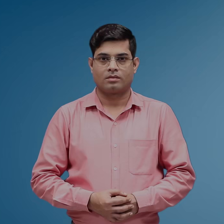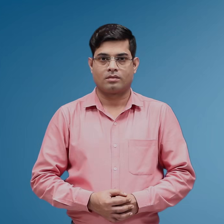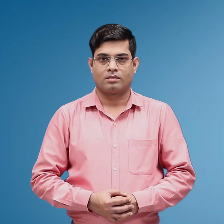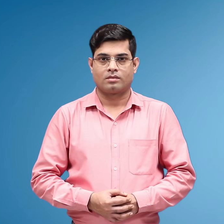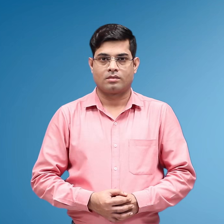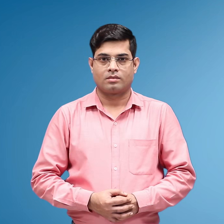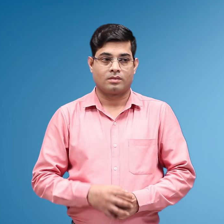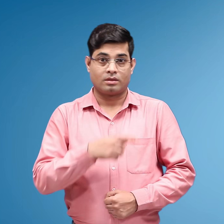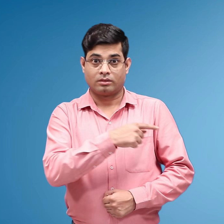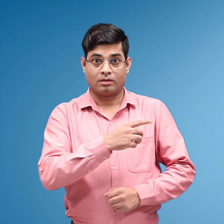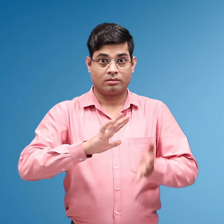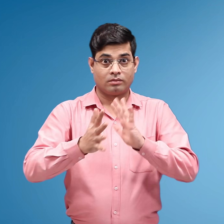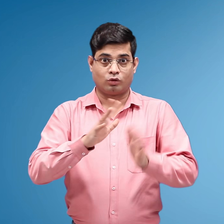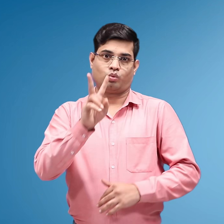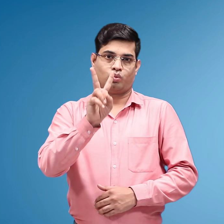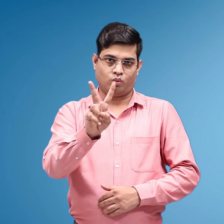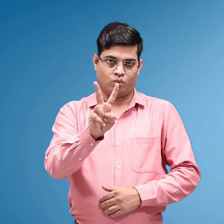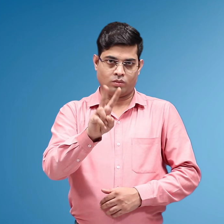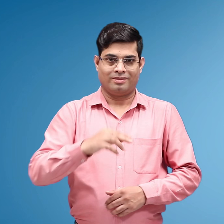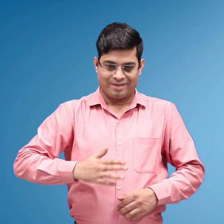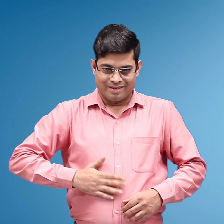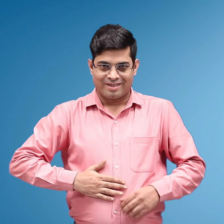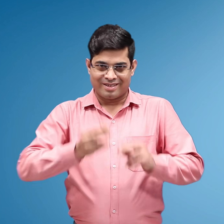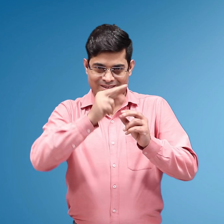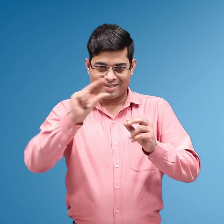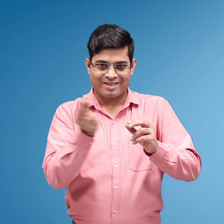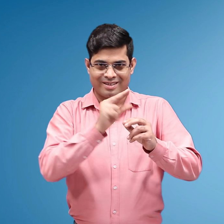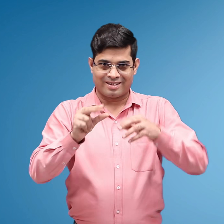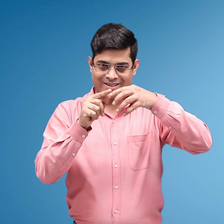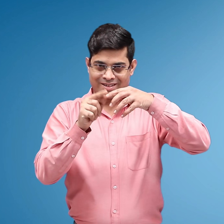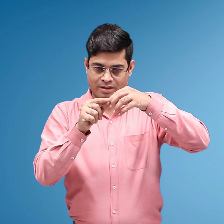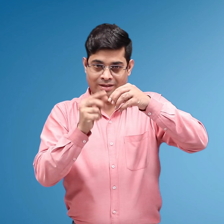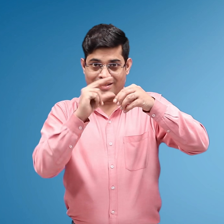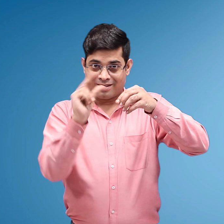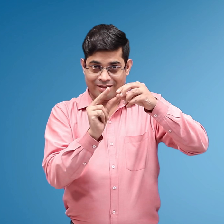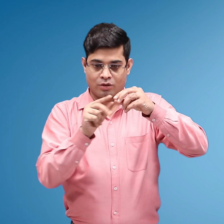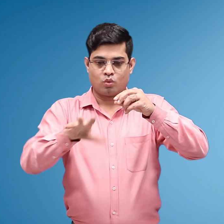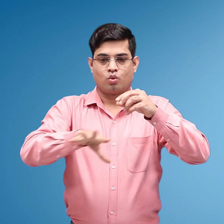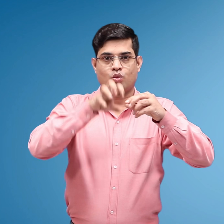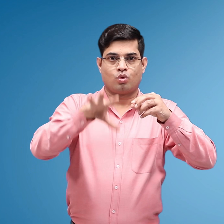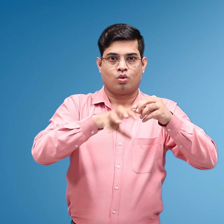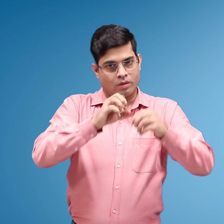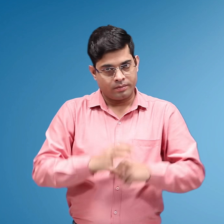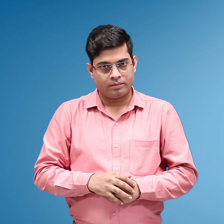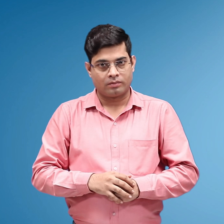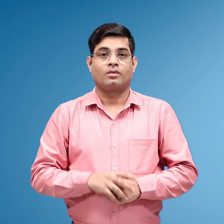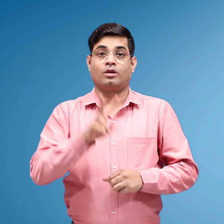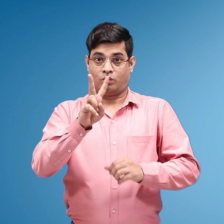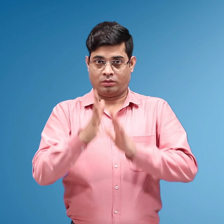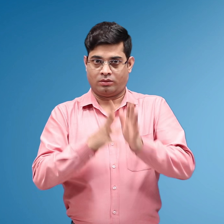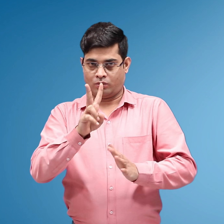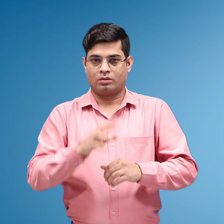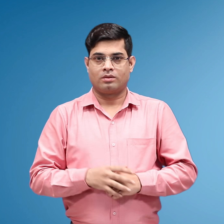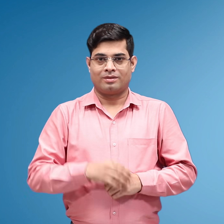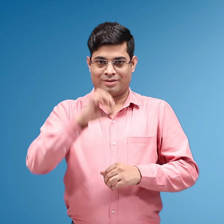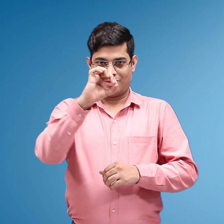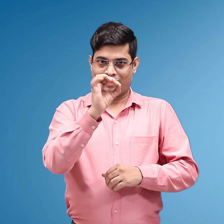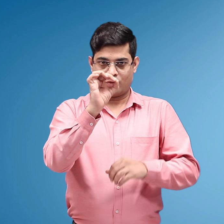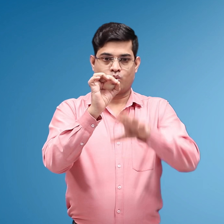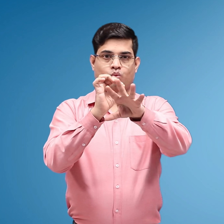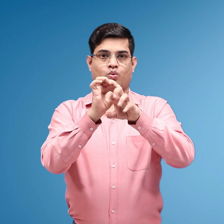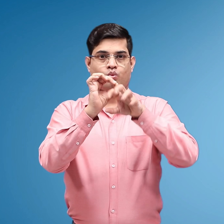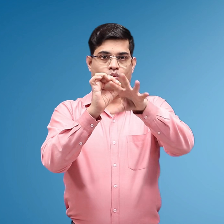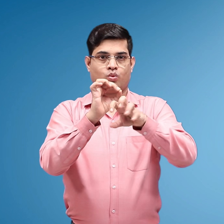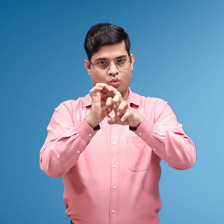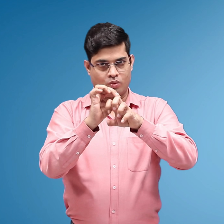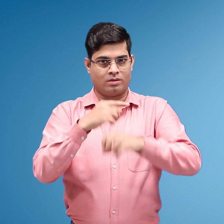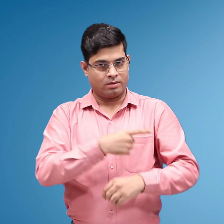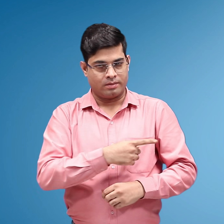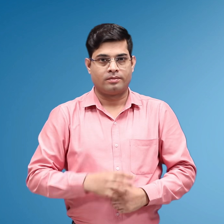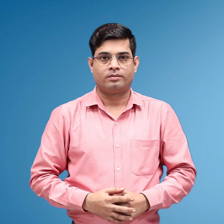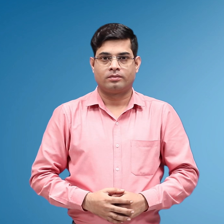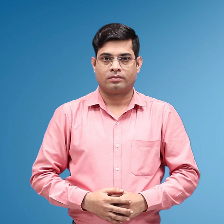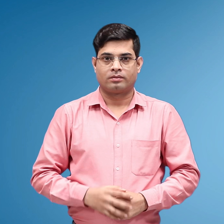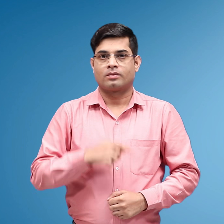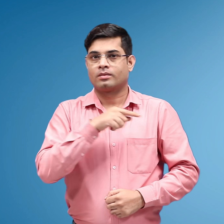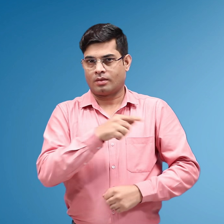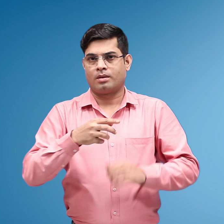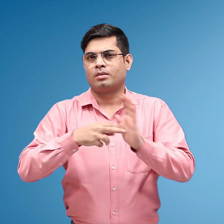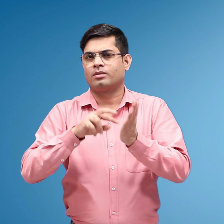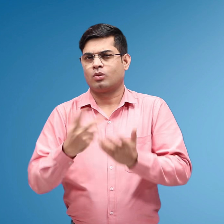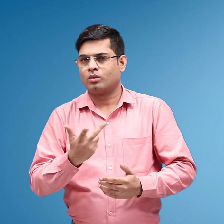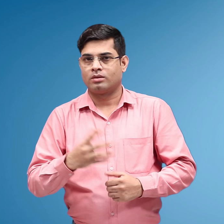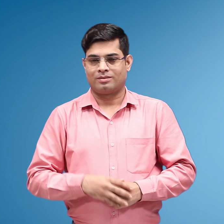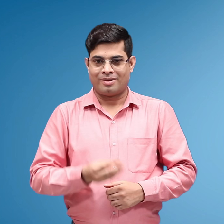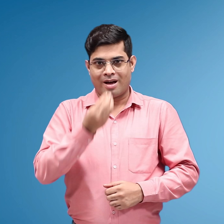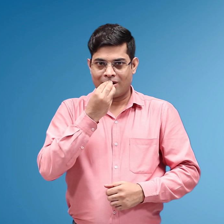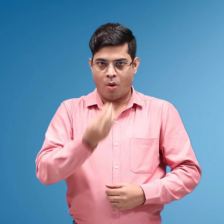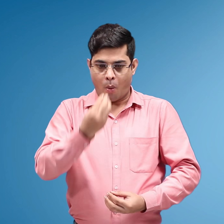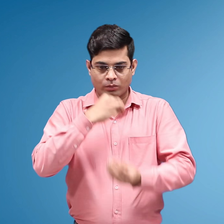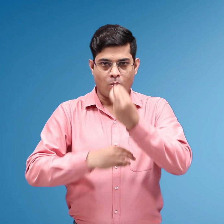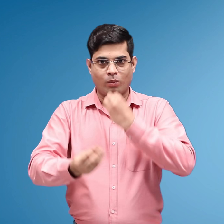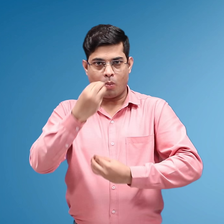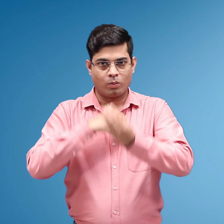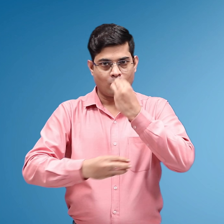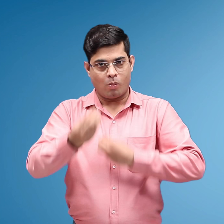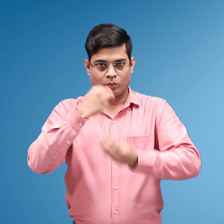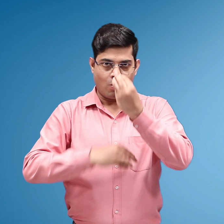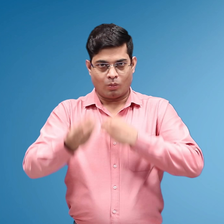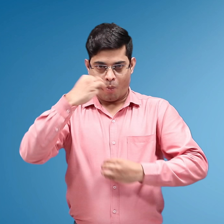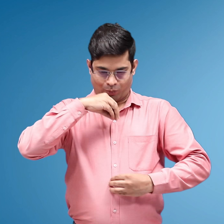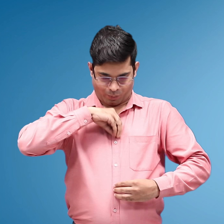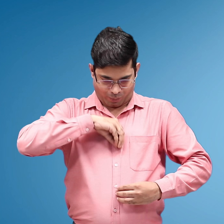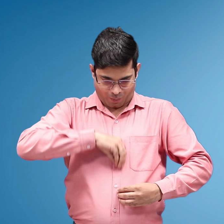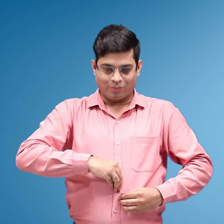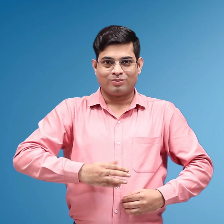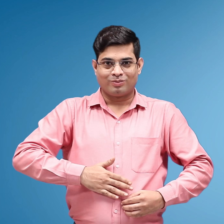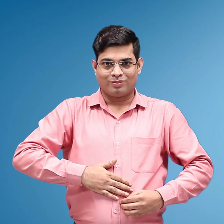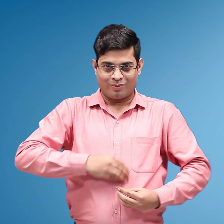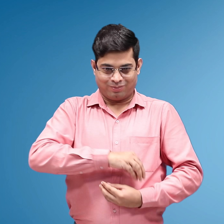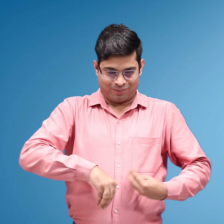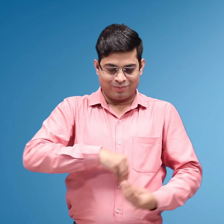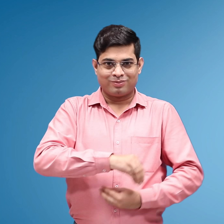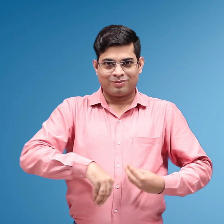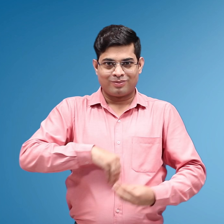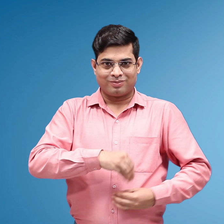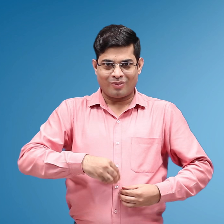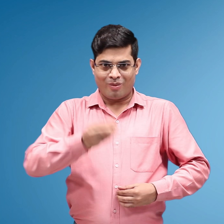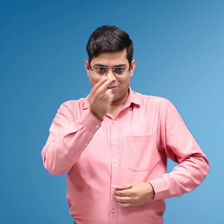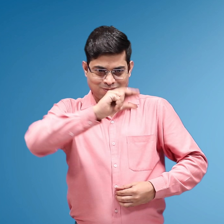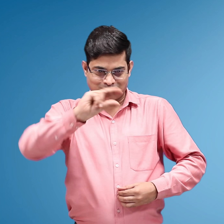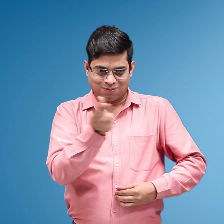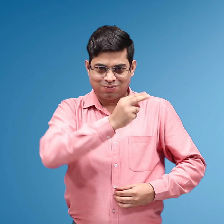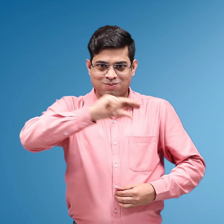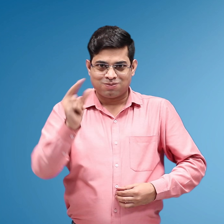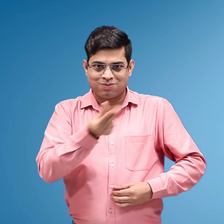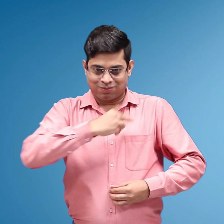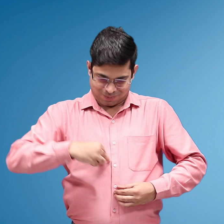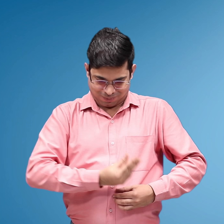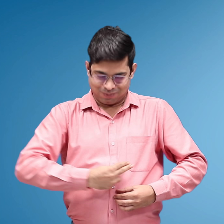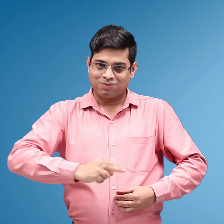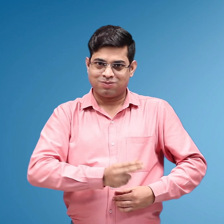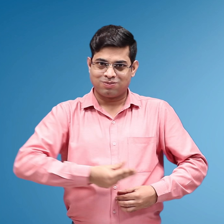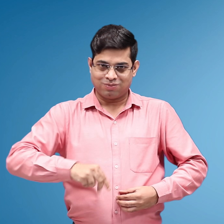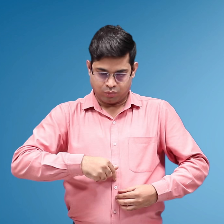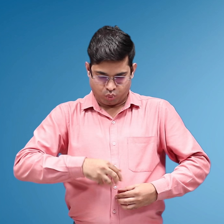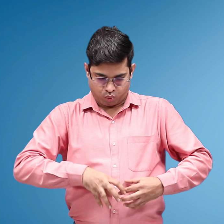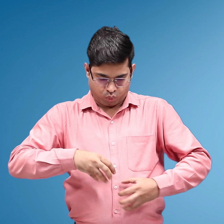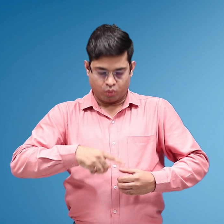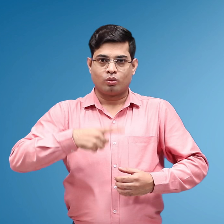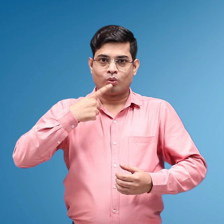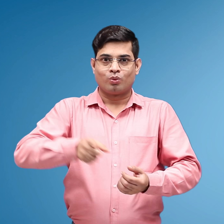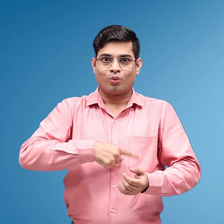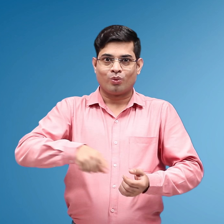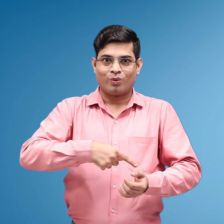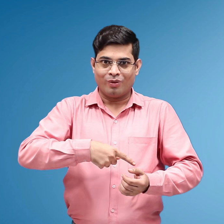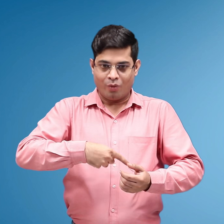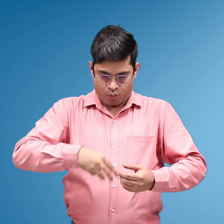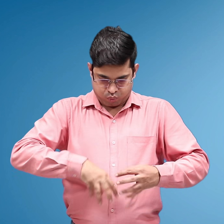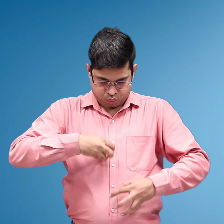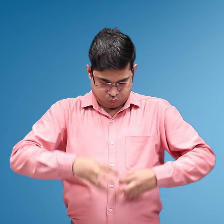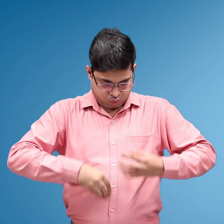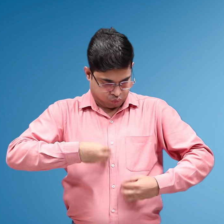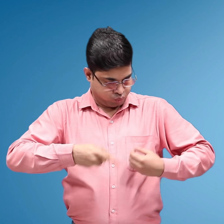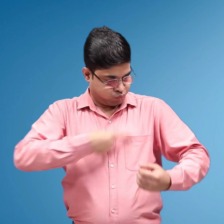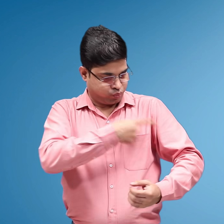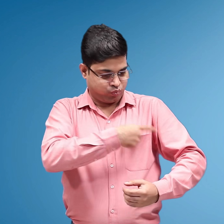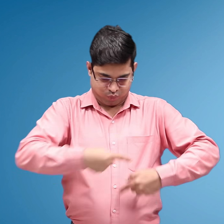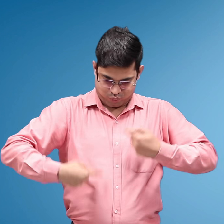Absorption of food. This sign refers to absorption of food. When we eat food, it is digested in the stomach and small intestine in the walls of the small intestine. The digested food busses into the blood vessels.